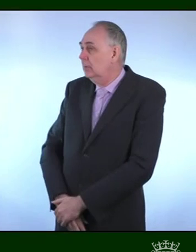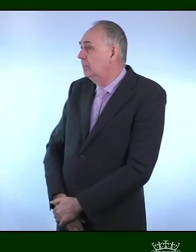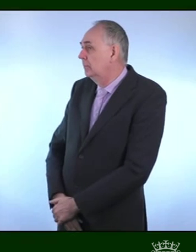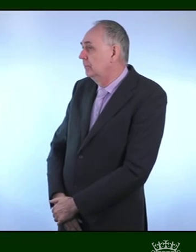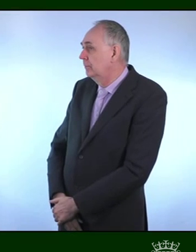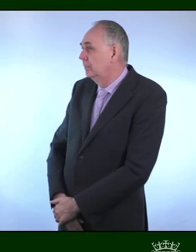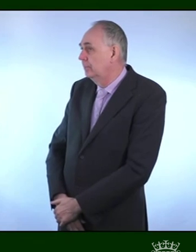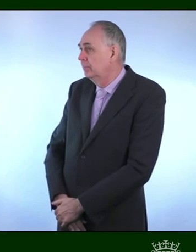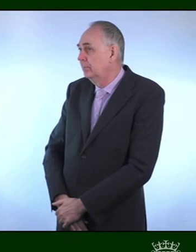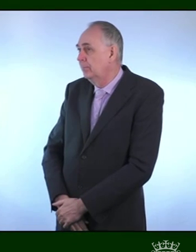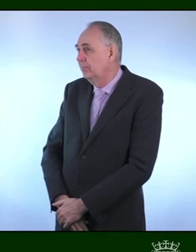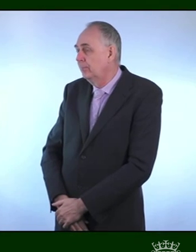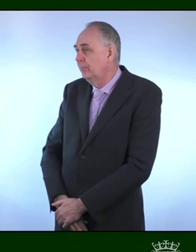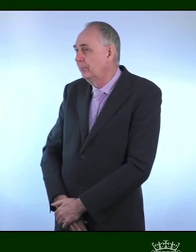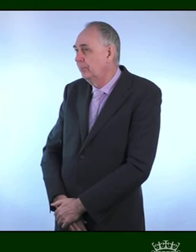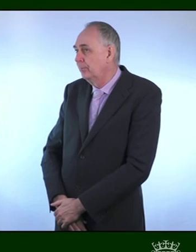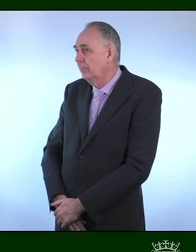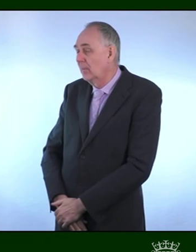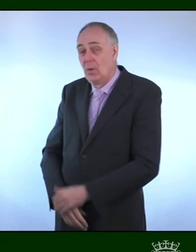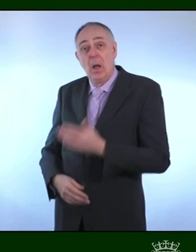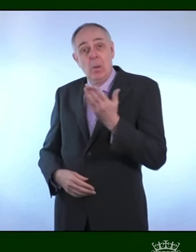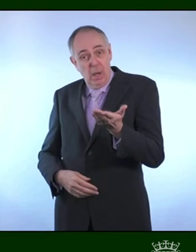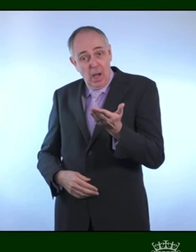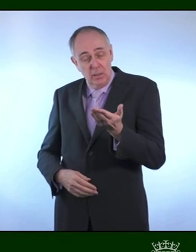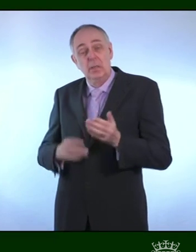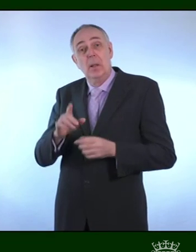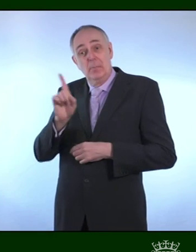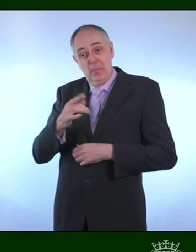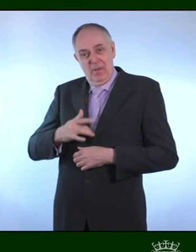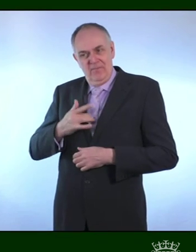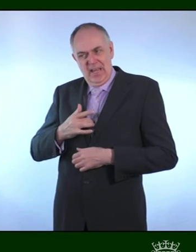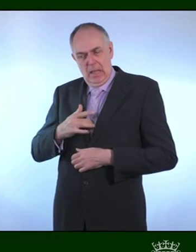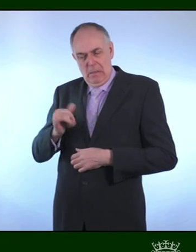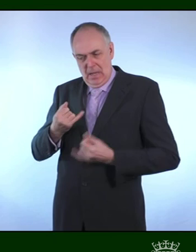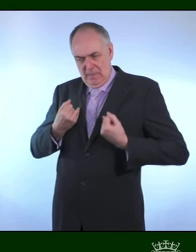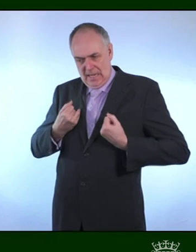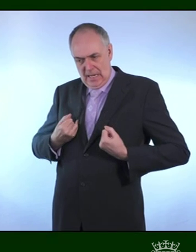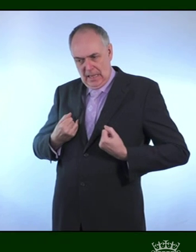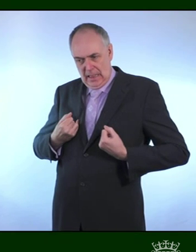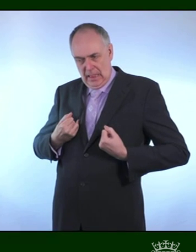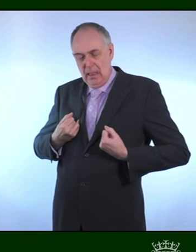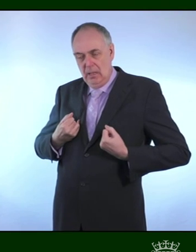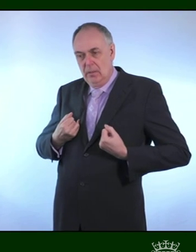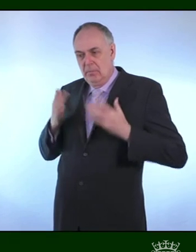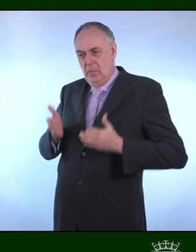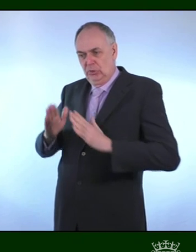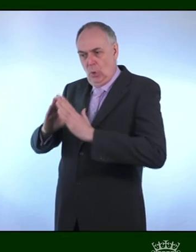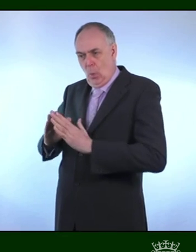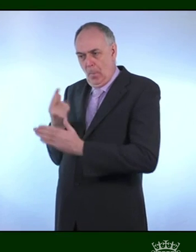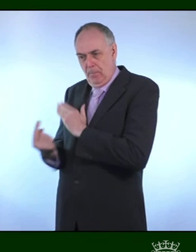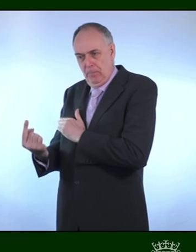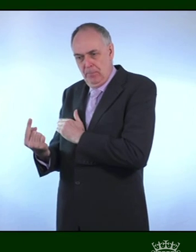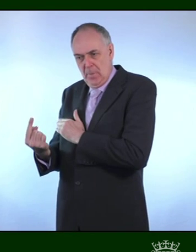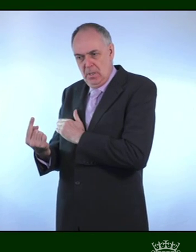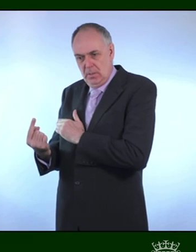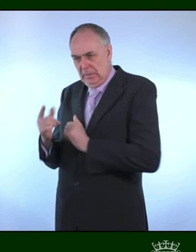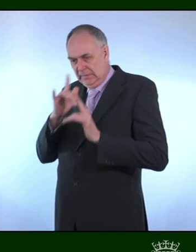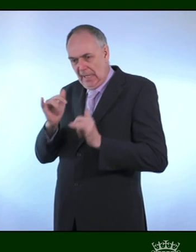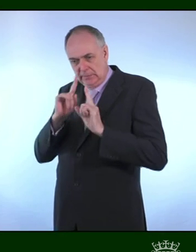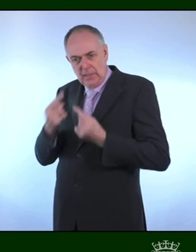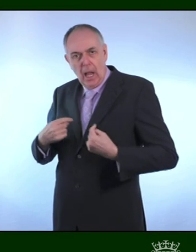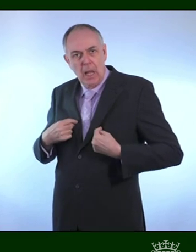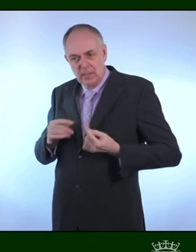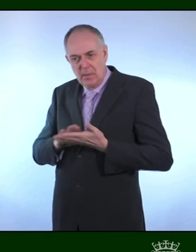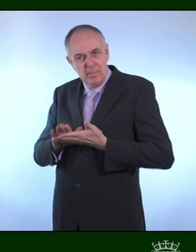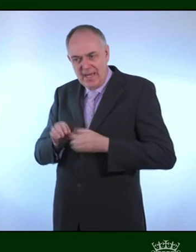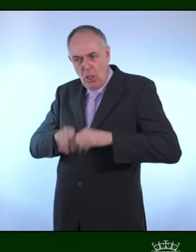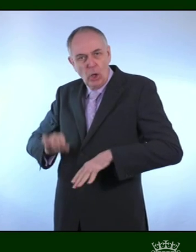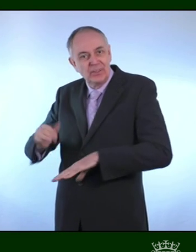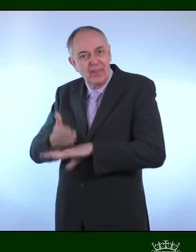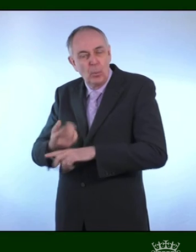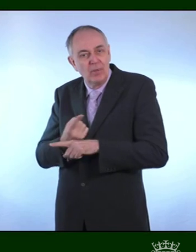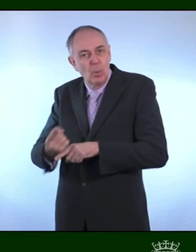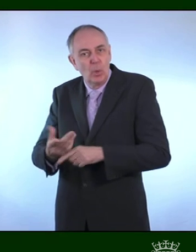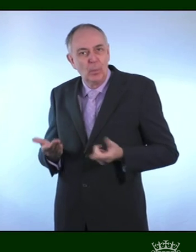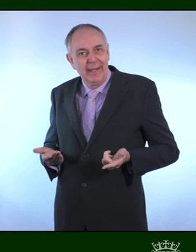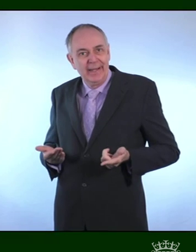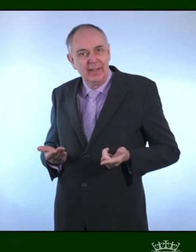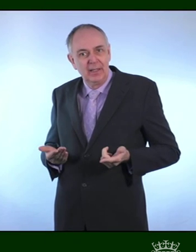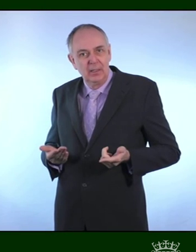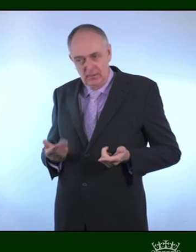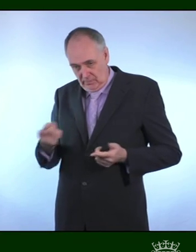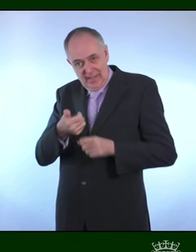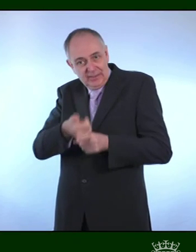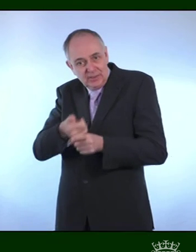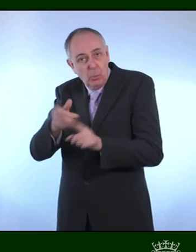Obviously, if carers have to self-isolate because they suspect they have the disease and cannot get a test, their work is lost for a week and those who need care and support do not get it during that time.